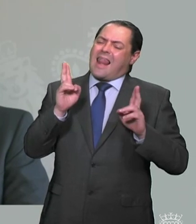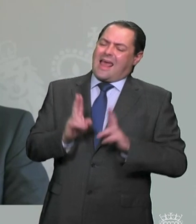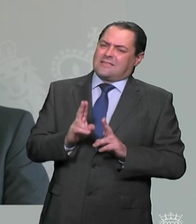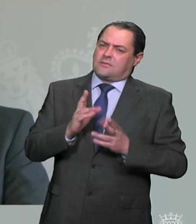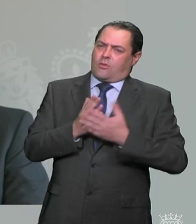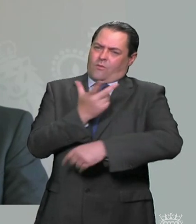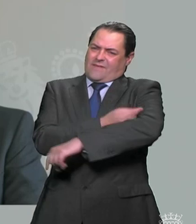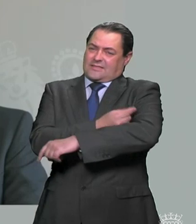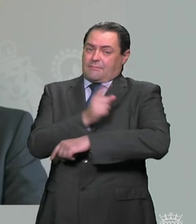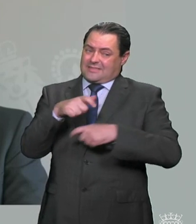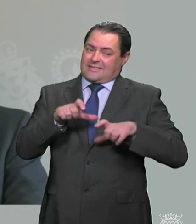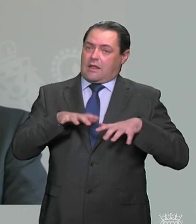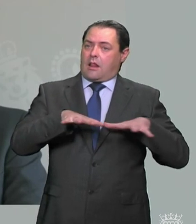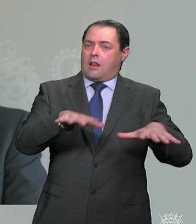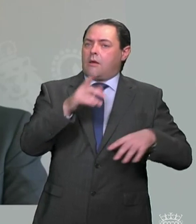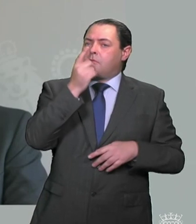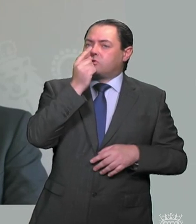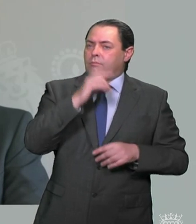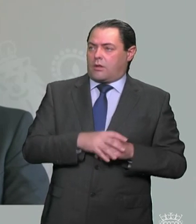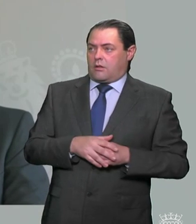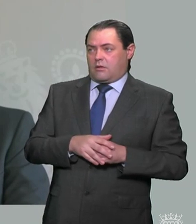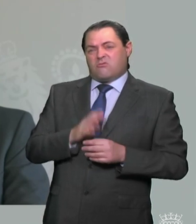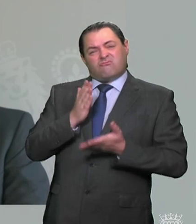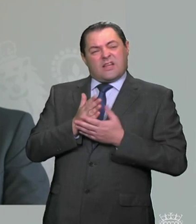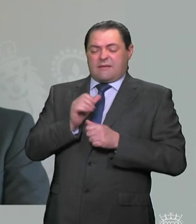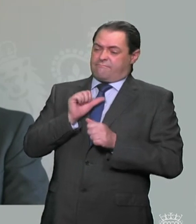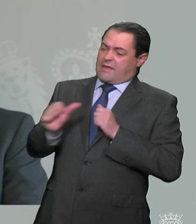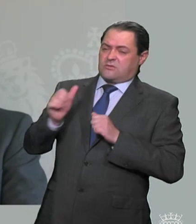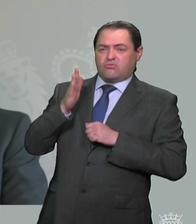The overwhelming argument is for getting a jab.